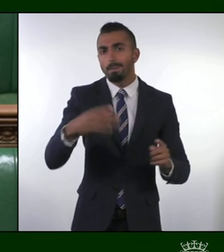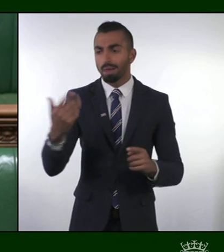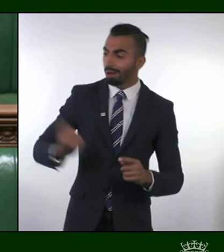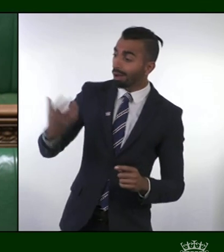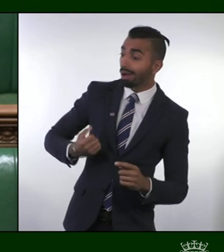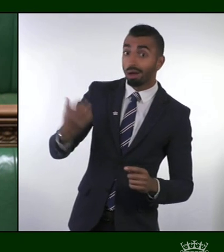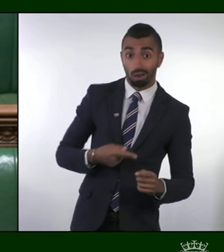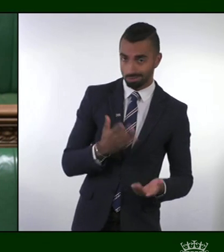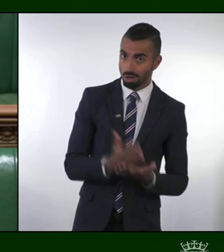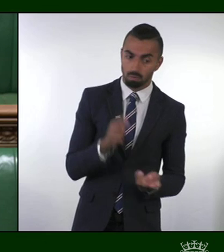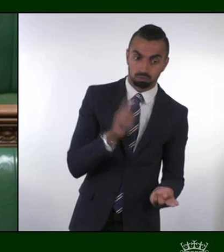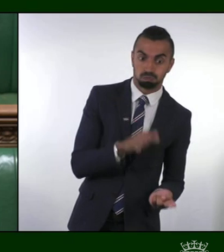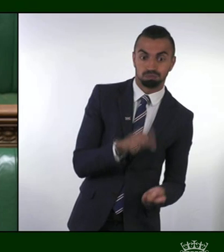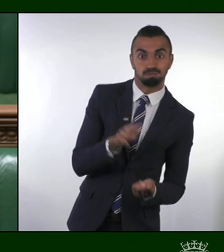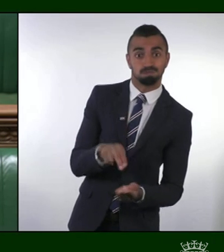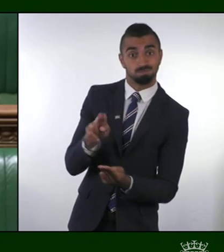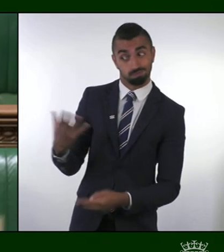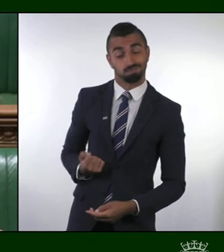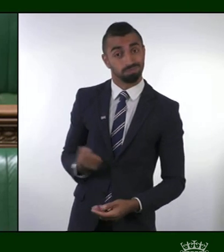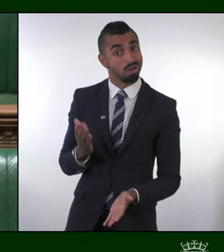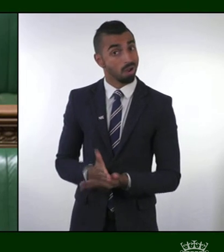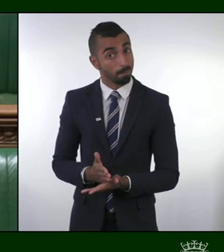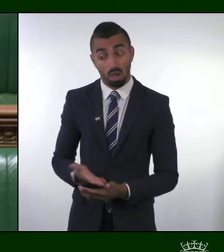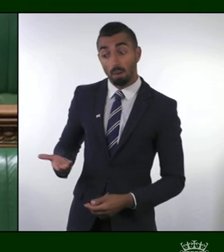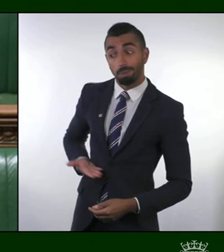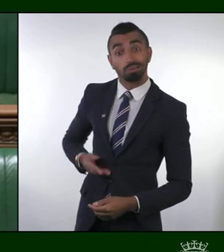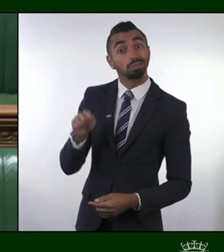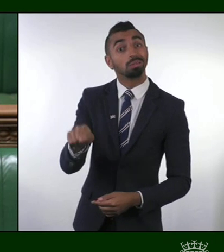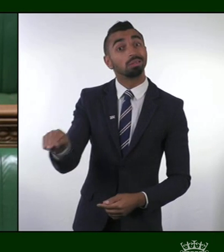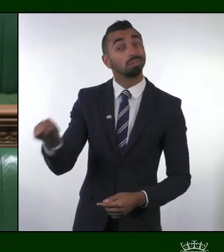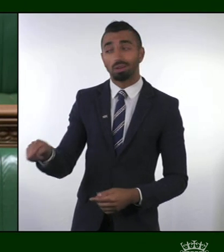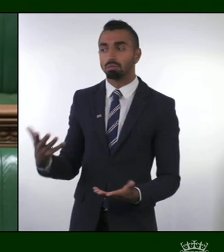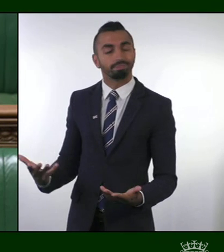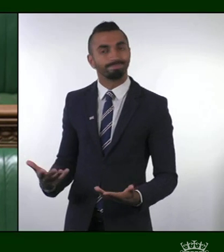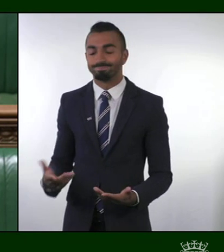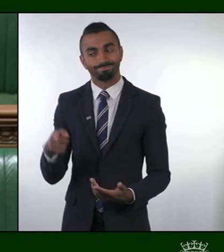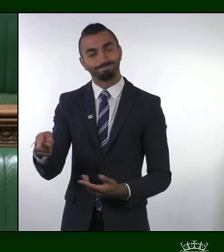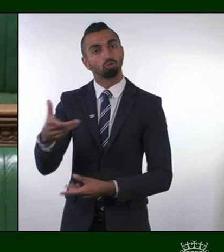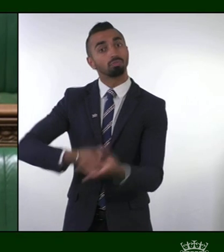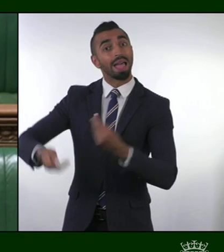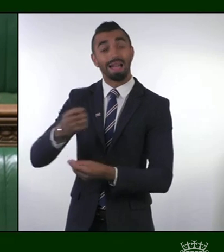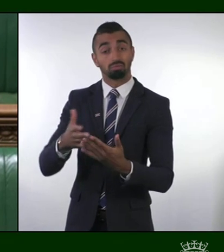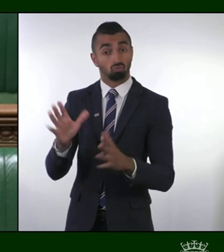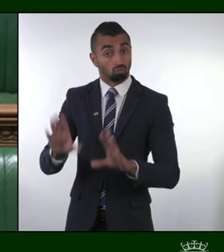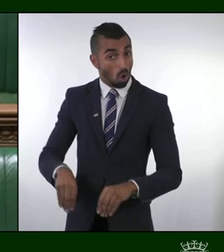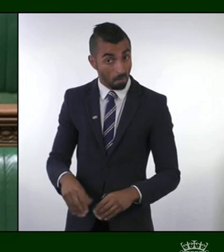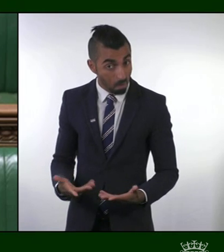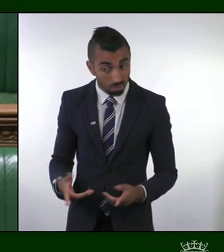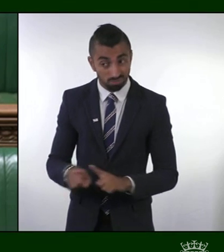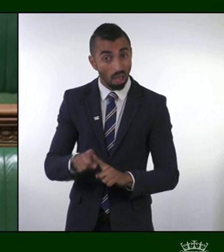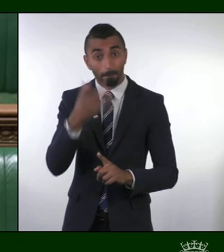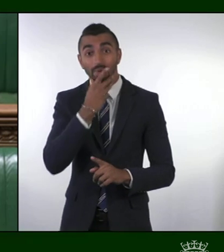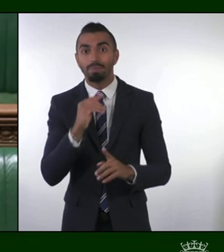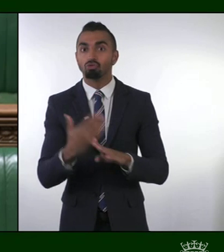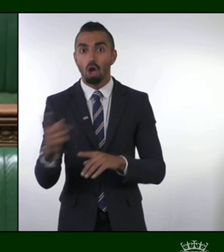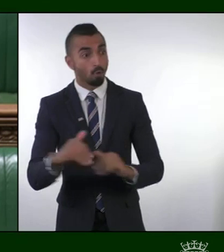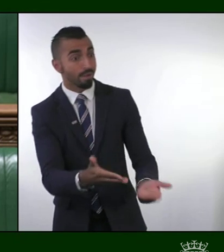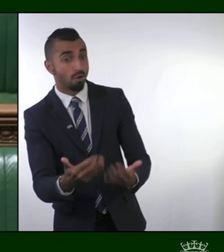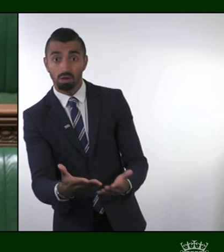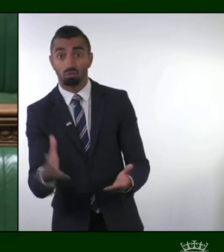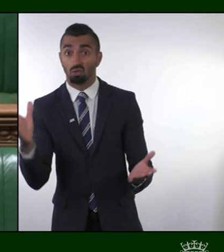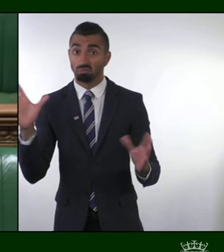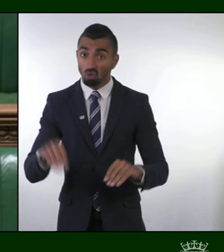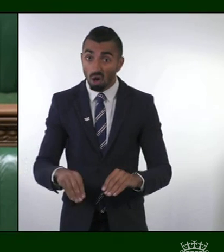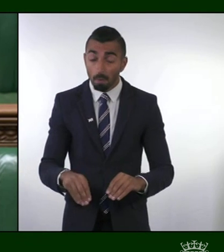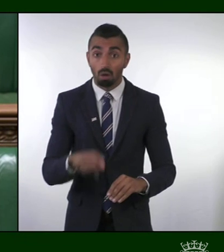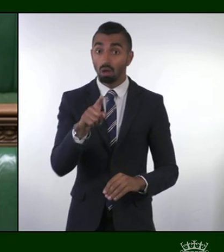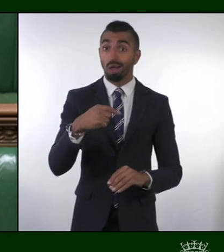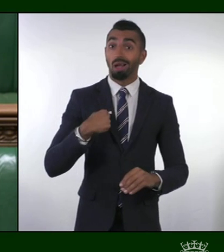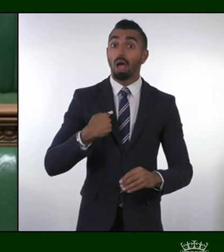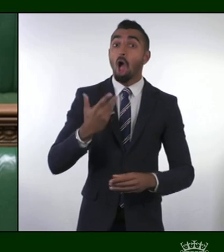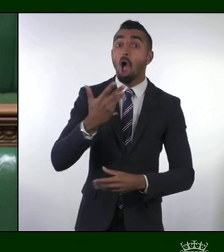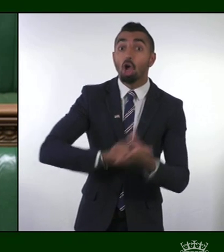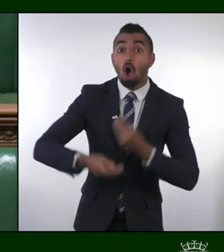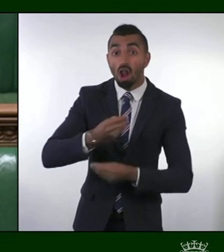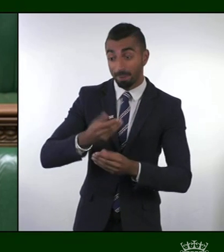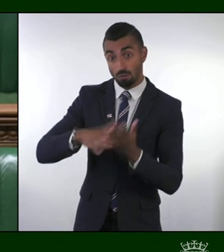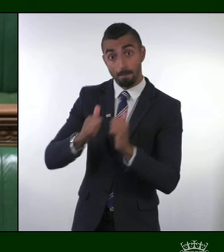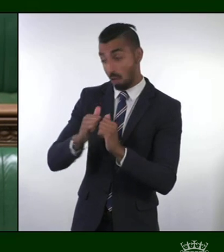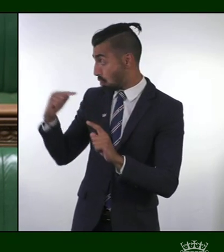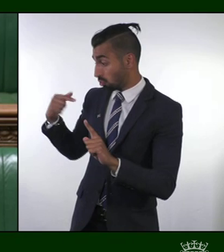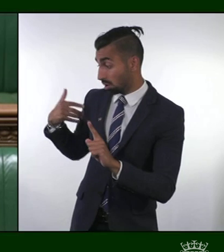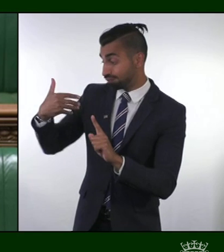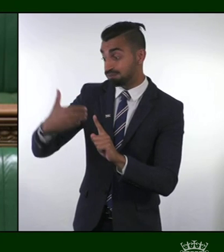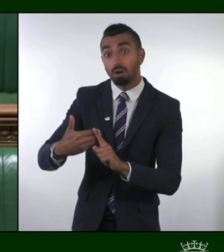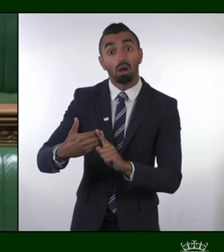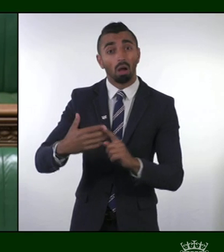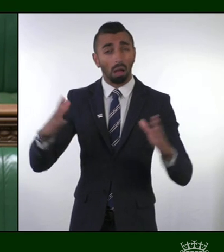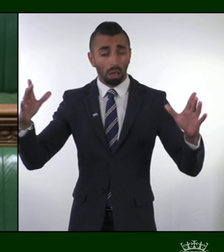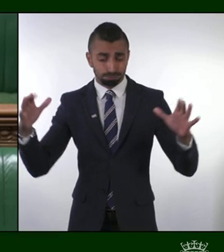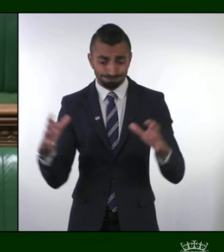Businesses have stopped trading and stopped hiring. Taken together, in just two months our economy contracted by 25%, the same amount by which it grew in the previous 18 years.